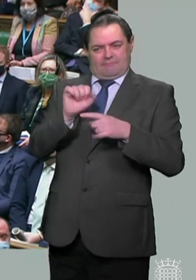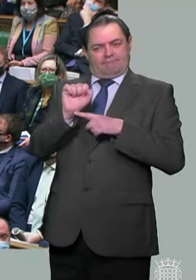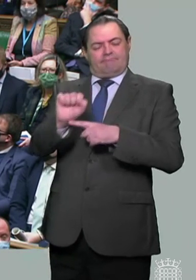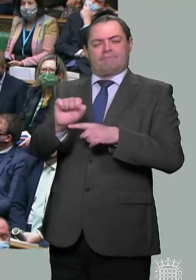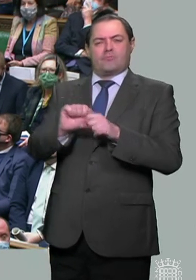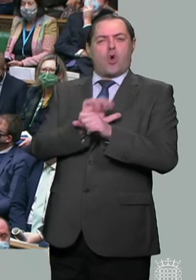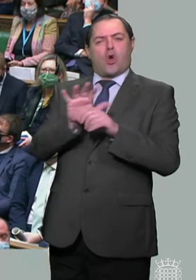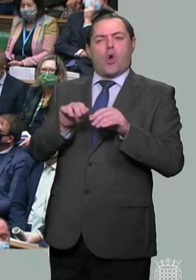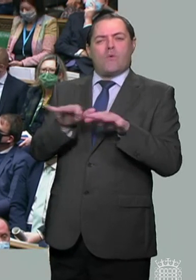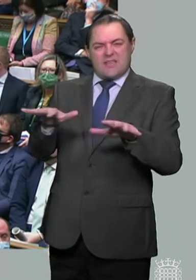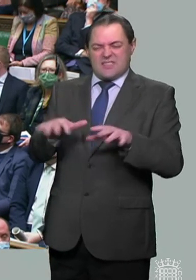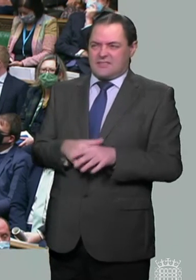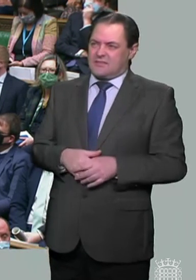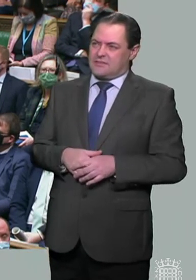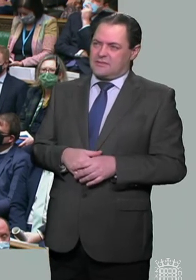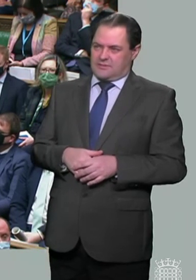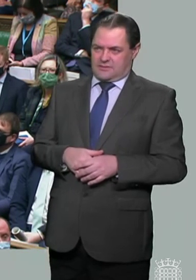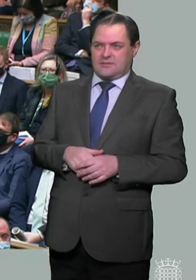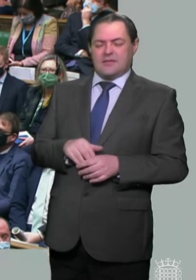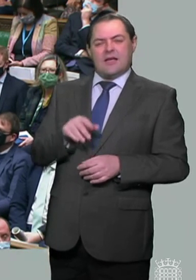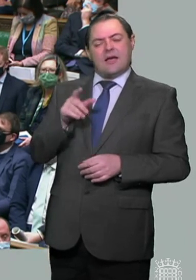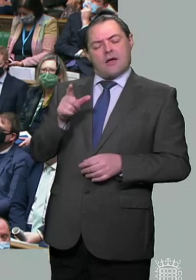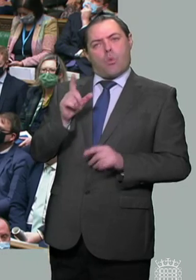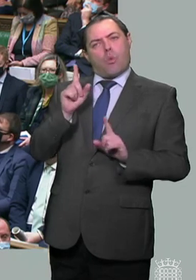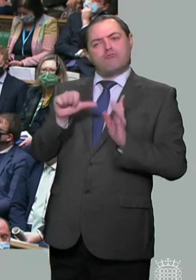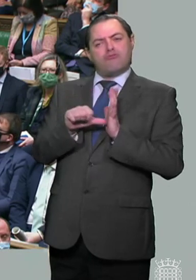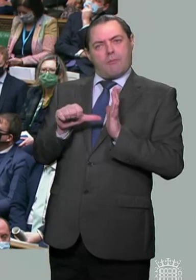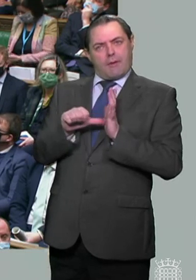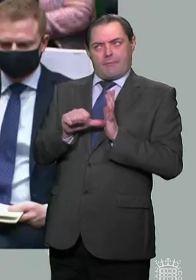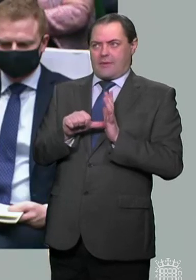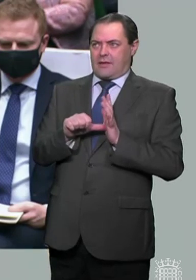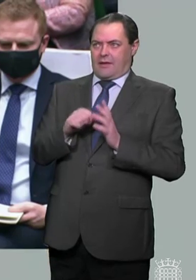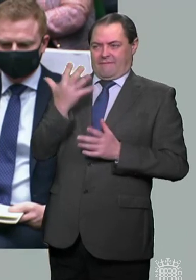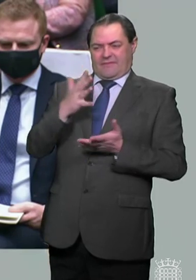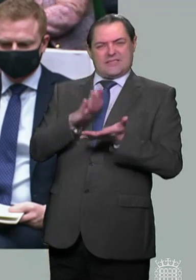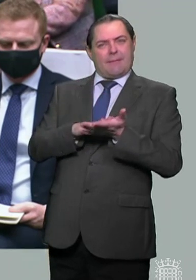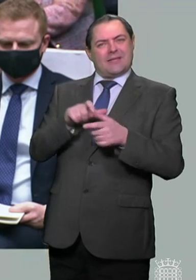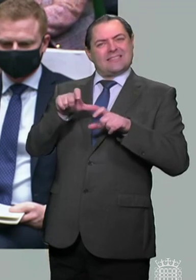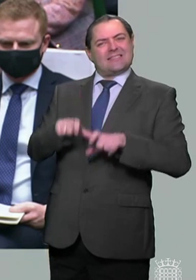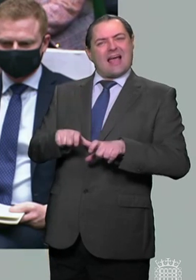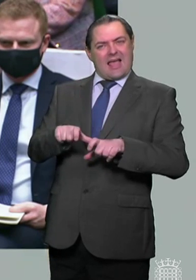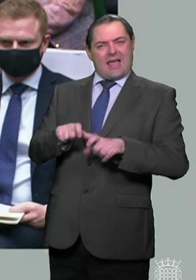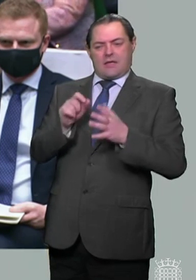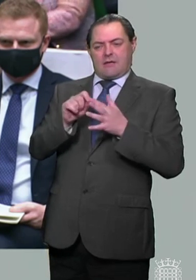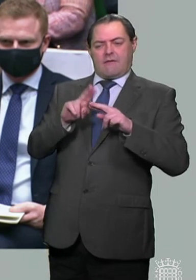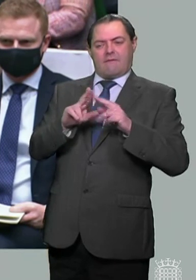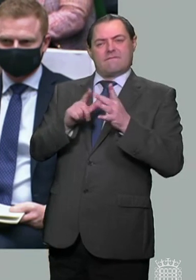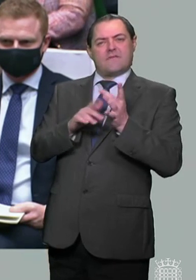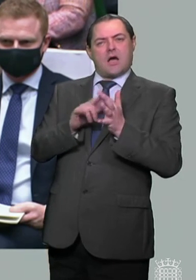Speaking to clinical colleagues, one of the biggest hindrances is the 15 minutes that people have to wait post-Pfizer.